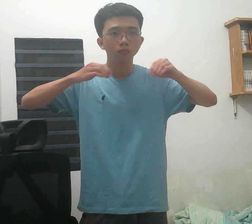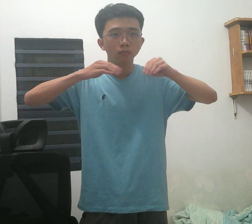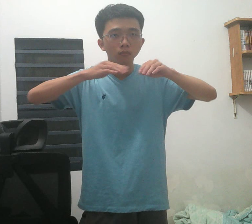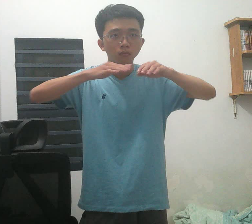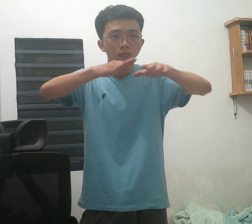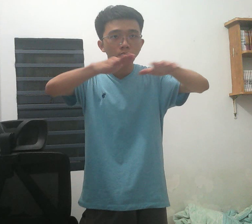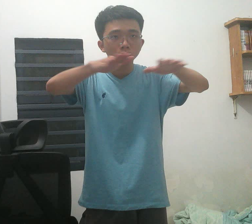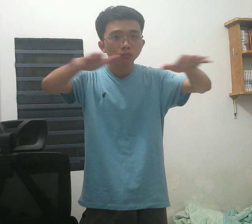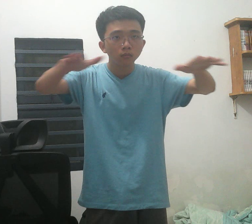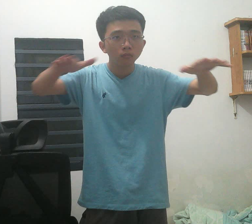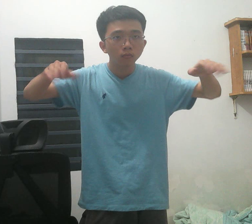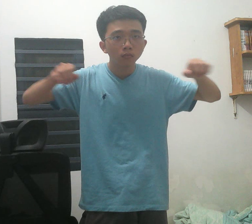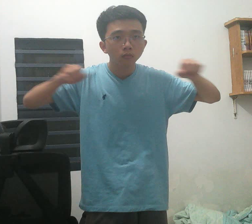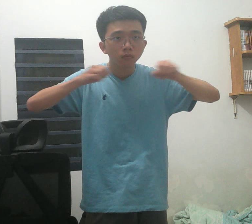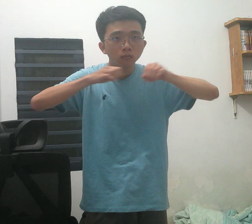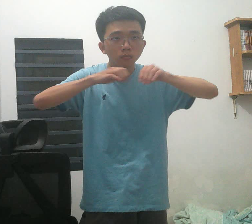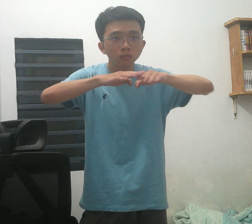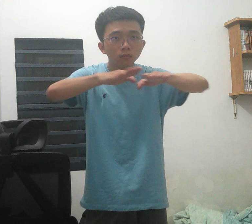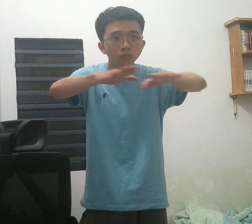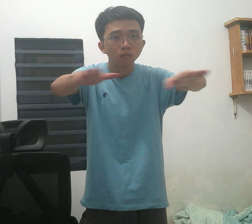boi